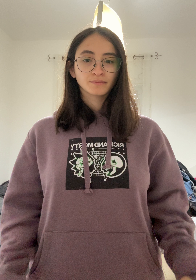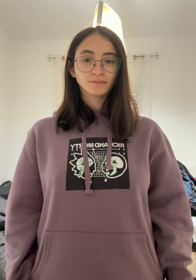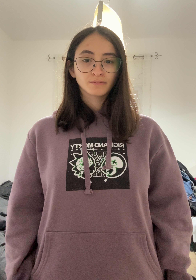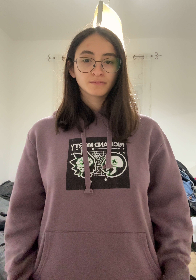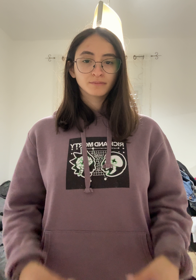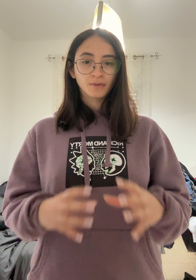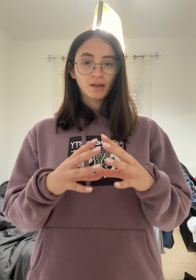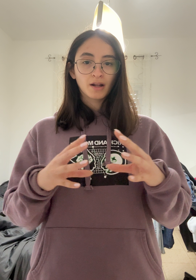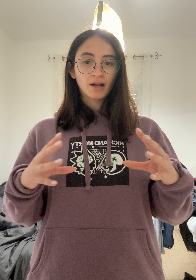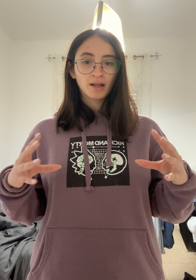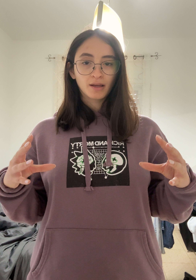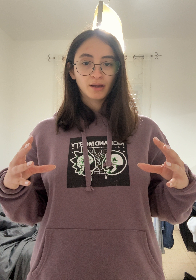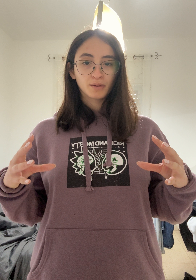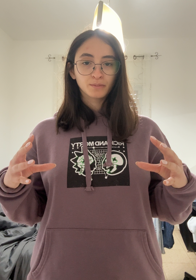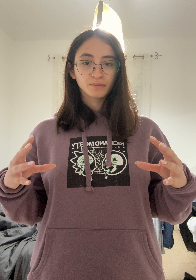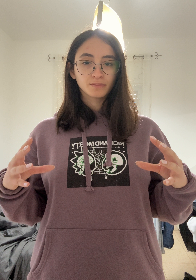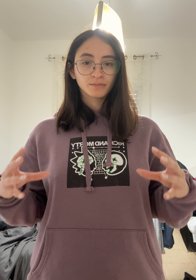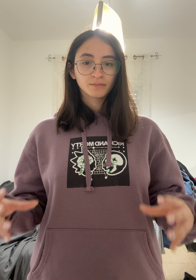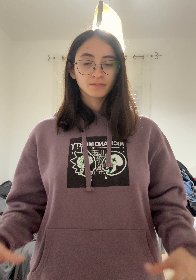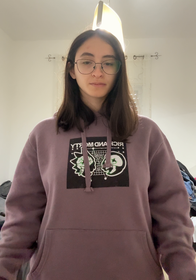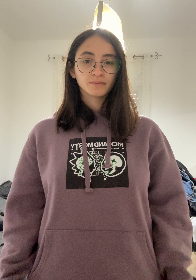לחם